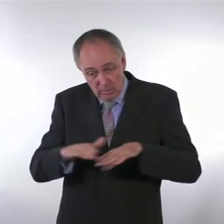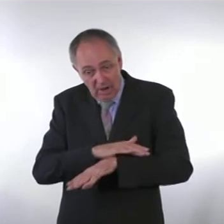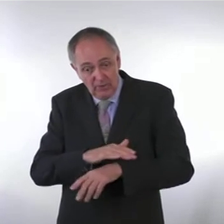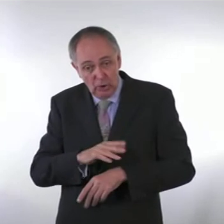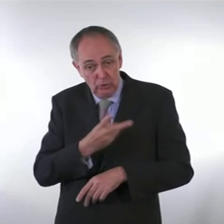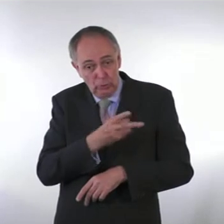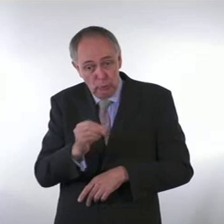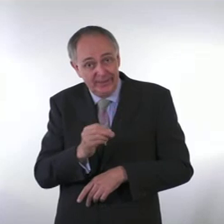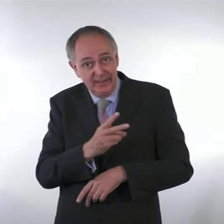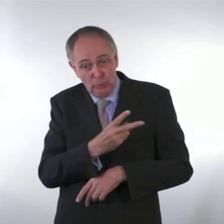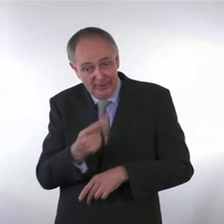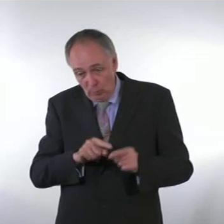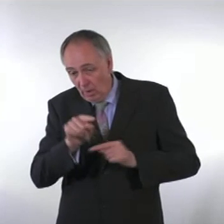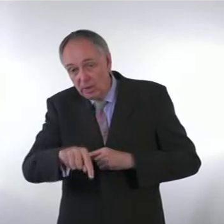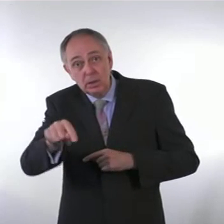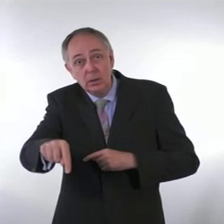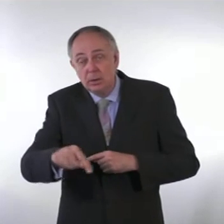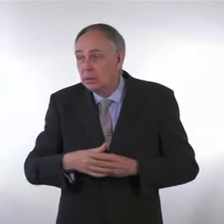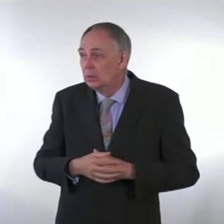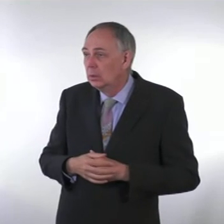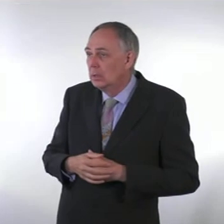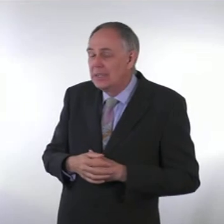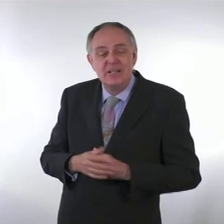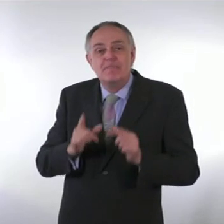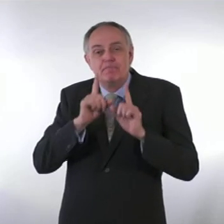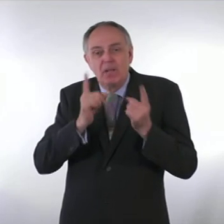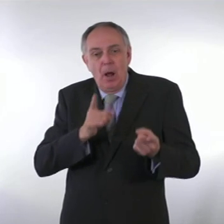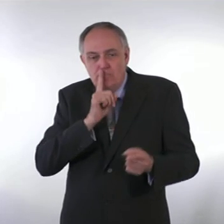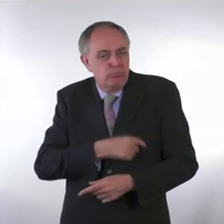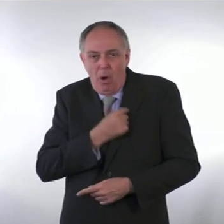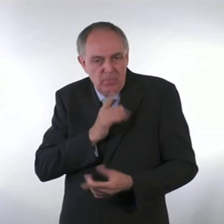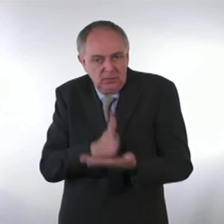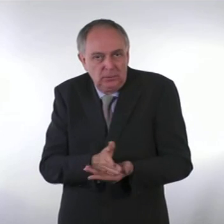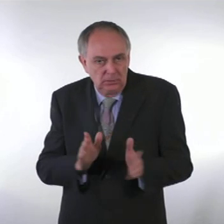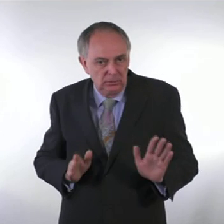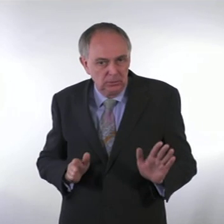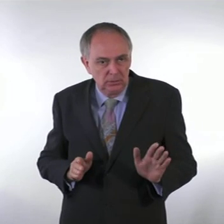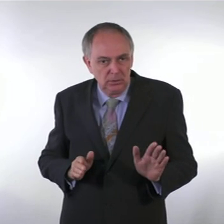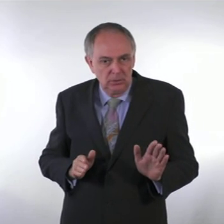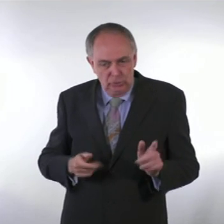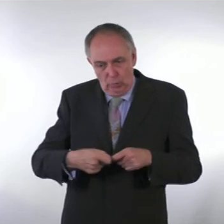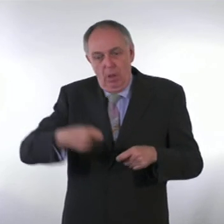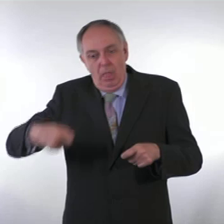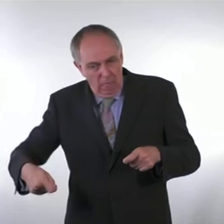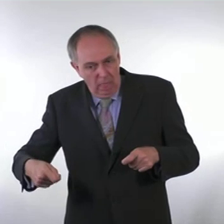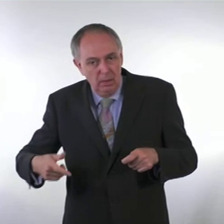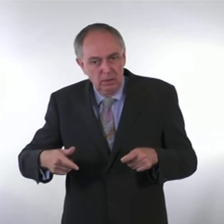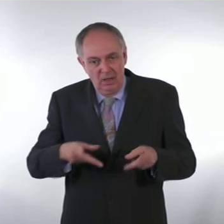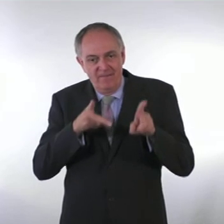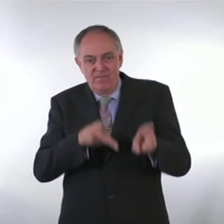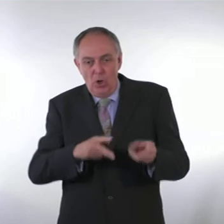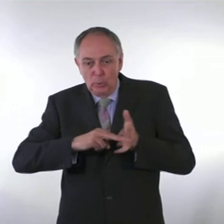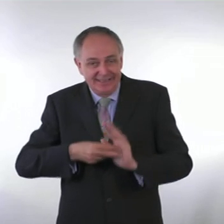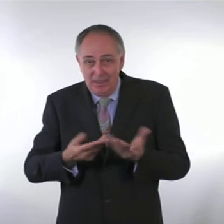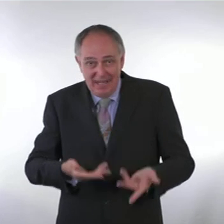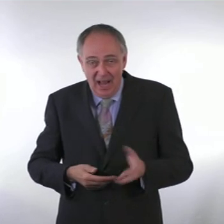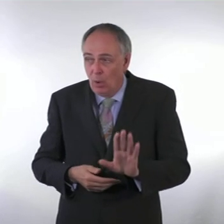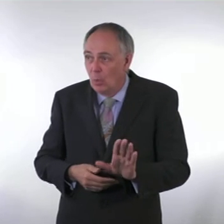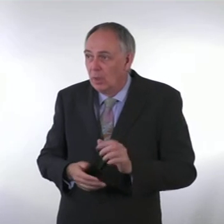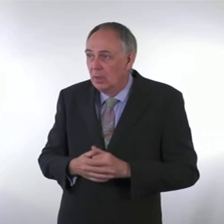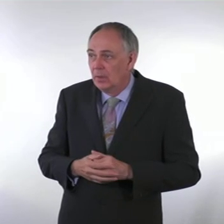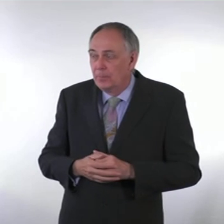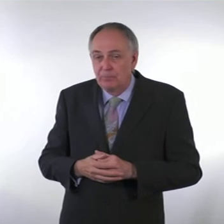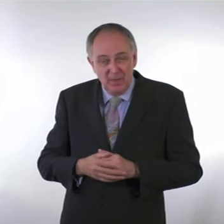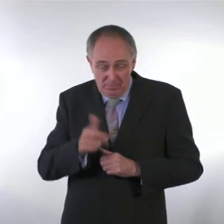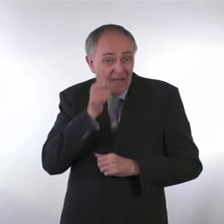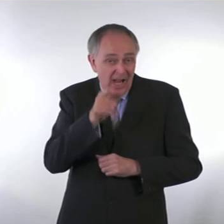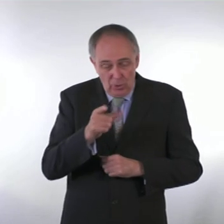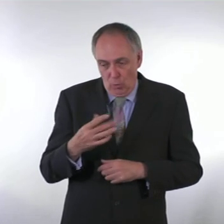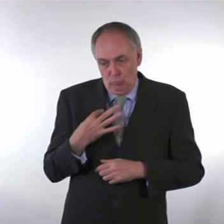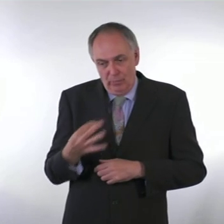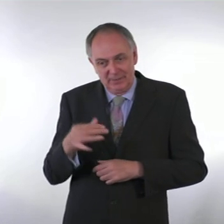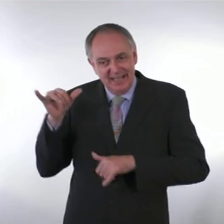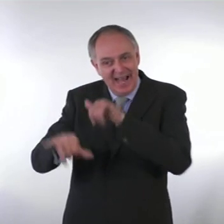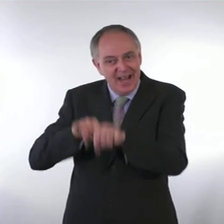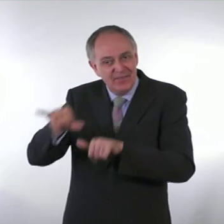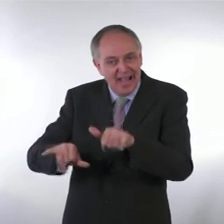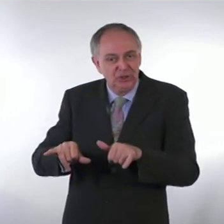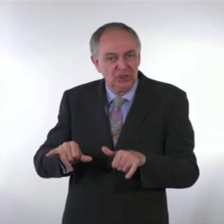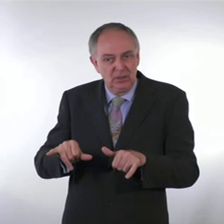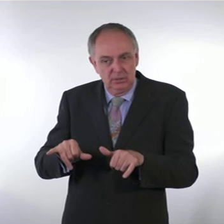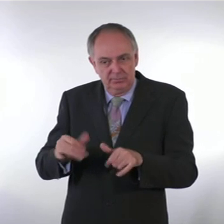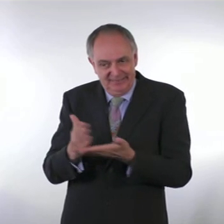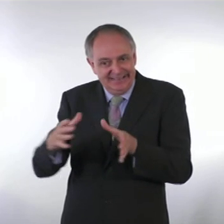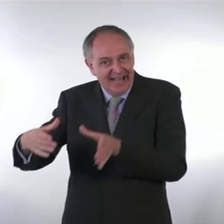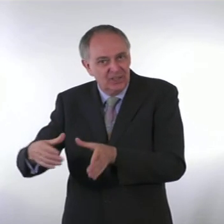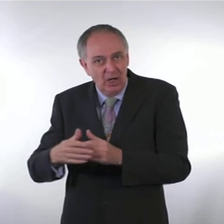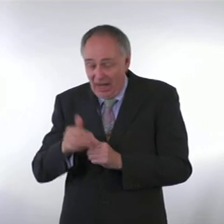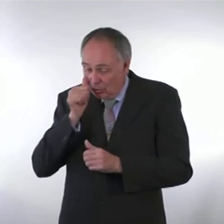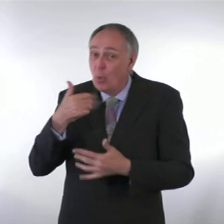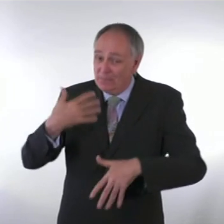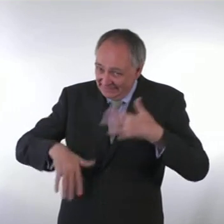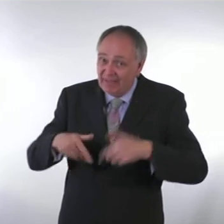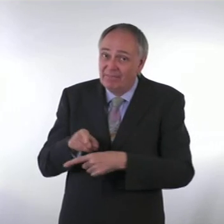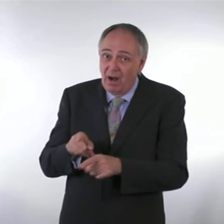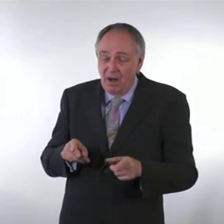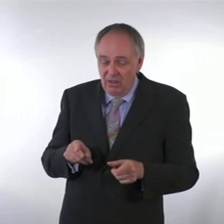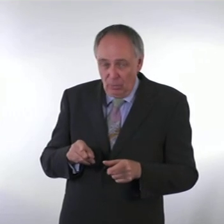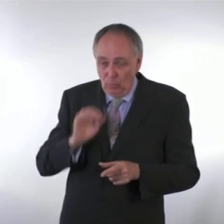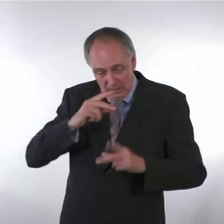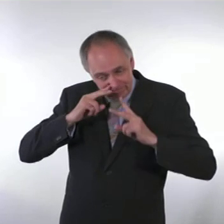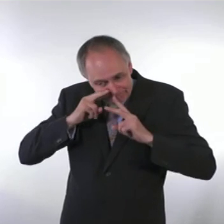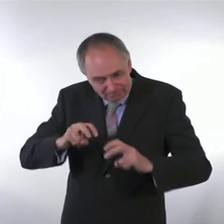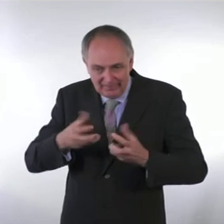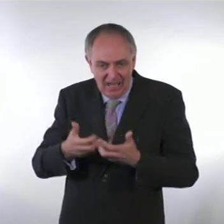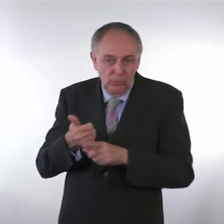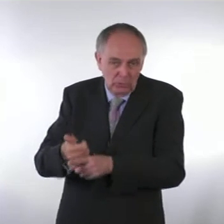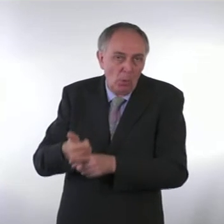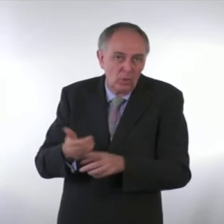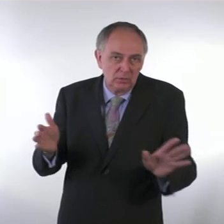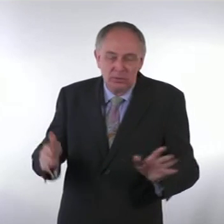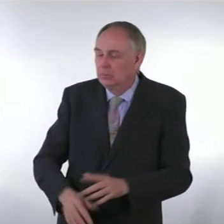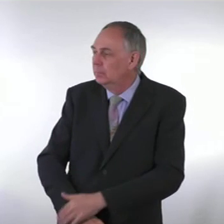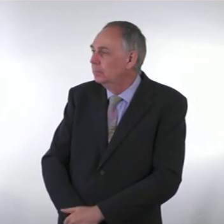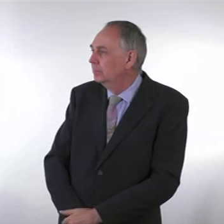I am not going to make a commitment, alas, to extend the coronavirus job retention scheme now, but my honourable Friend represents the aviation sector, which has been very hard hit, and we will look at all the ways we can to support it throughout the crisis.